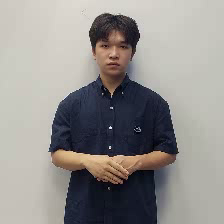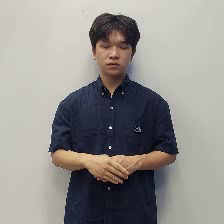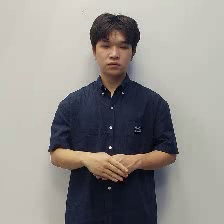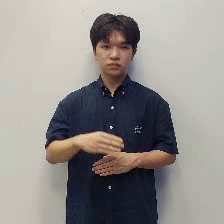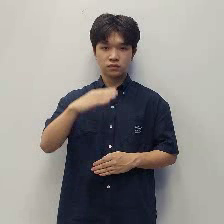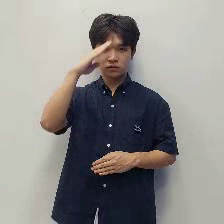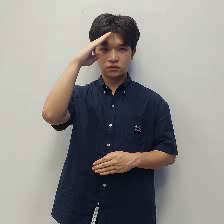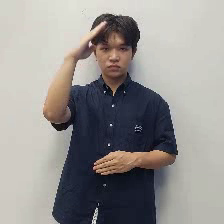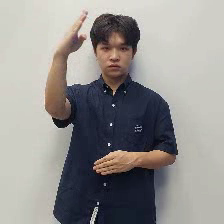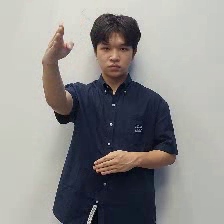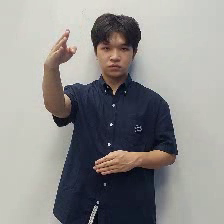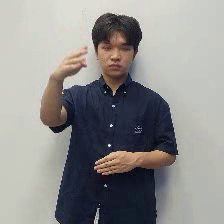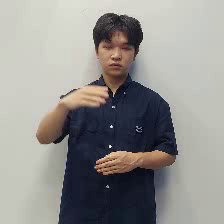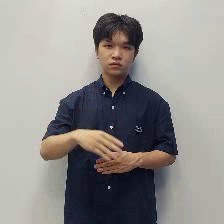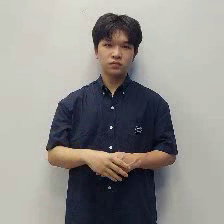Chào